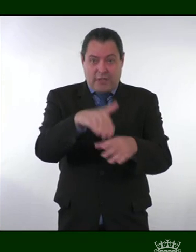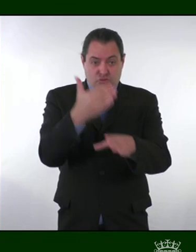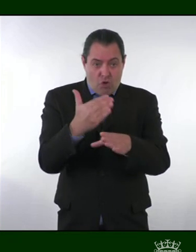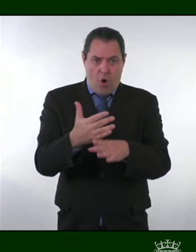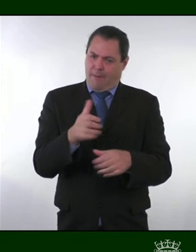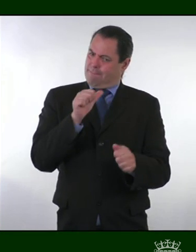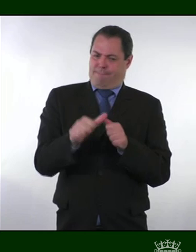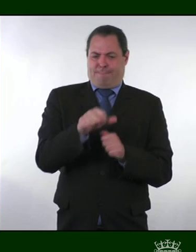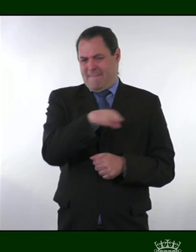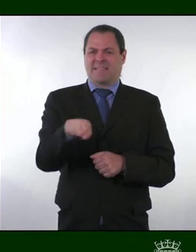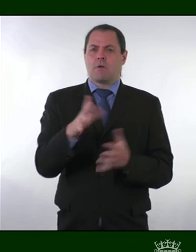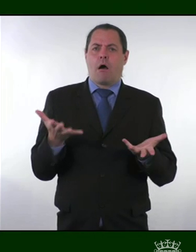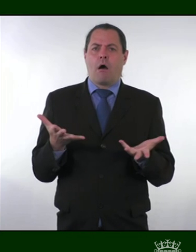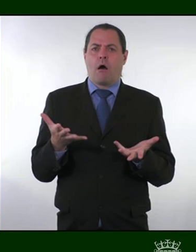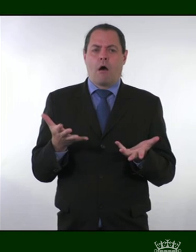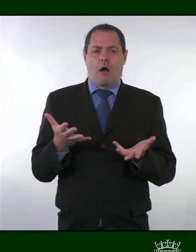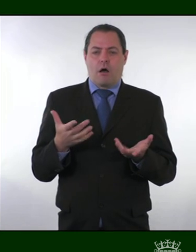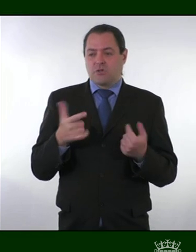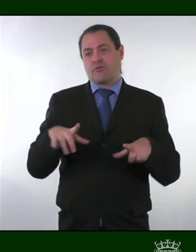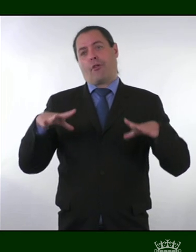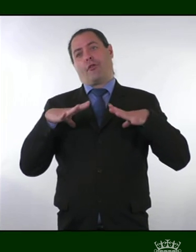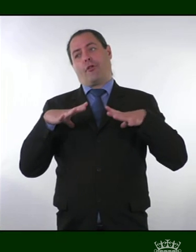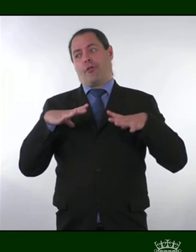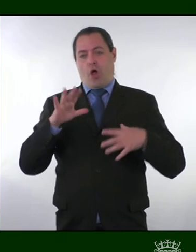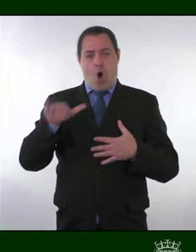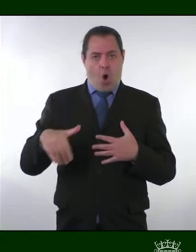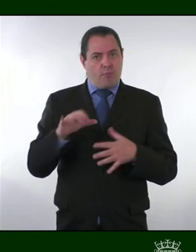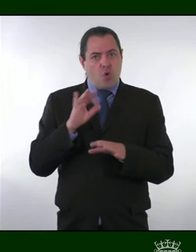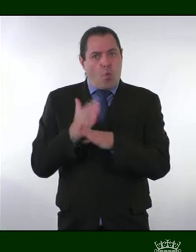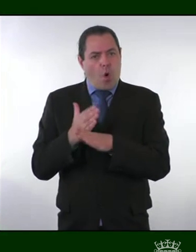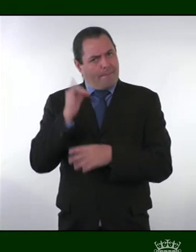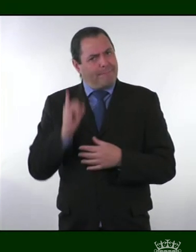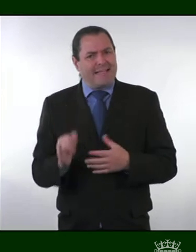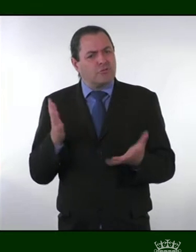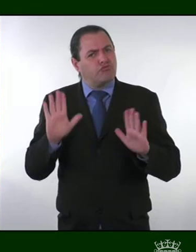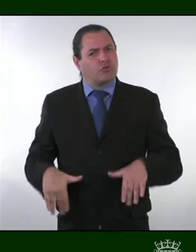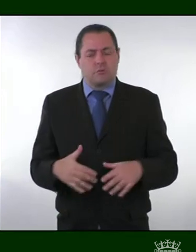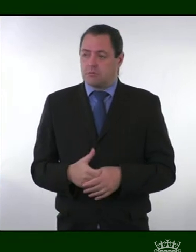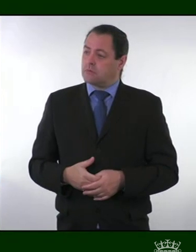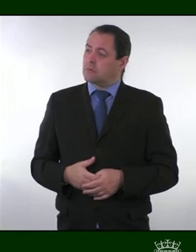How much better is that than languishing out of work?